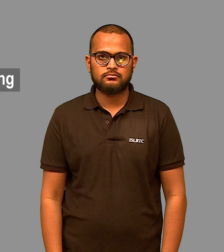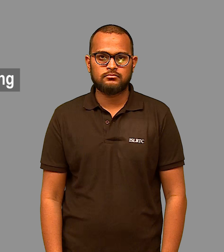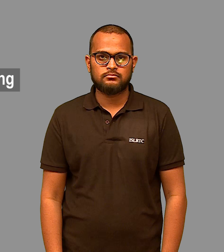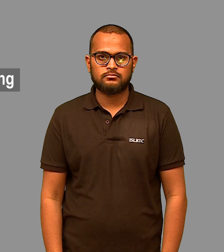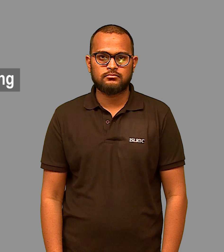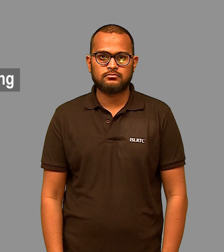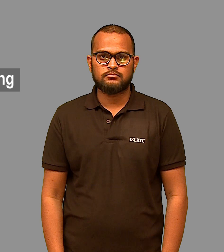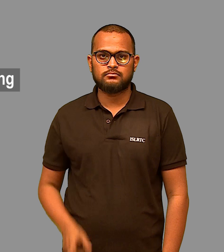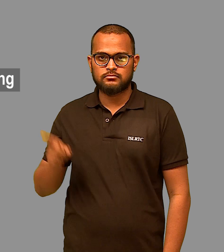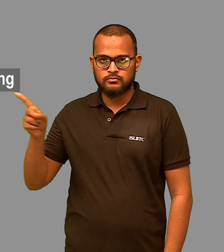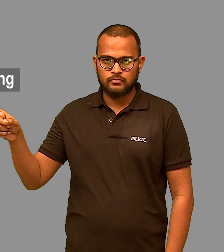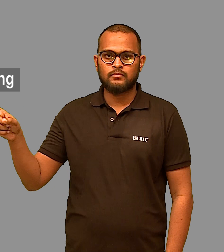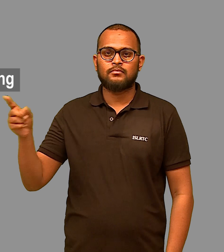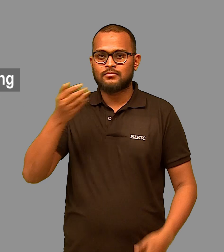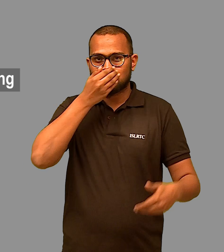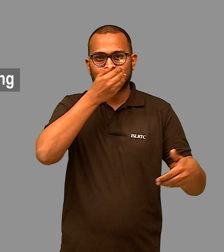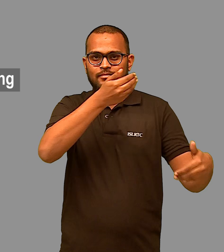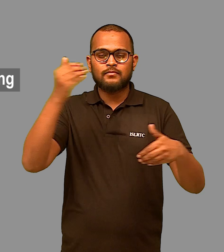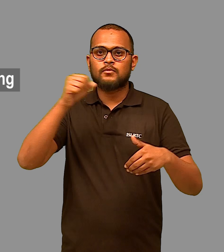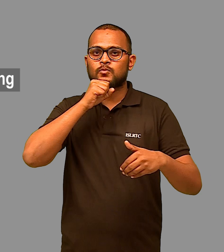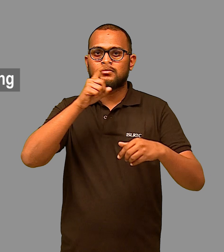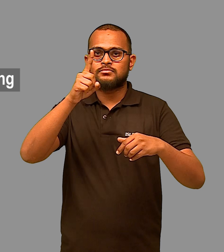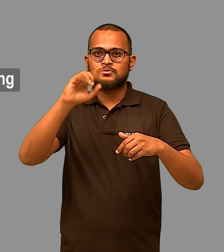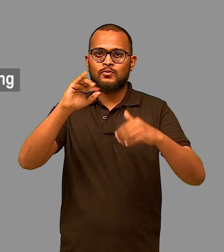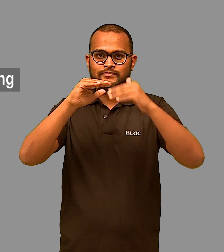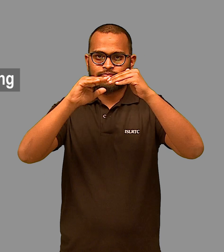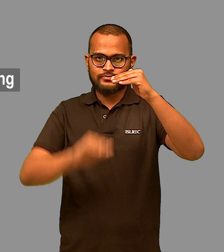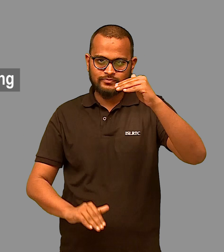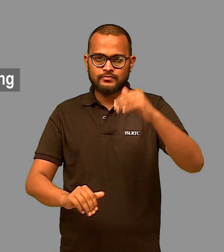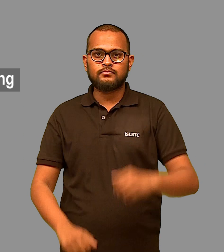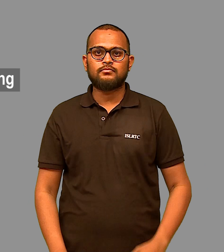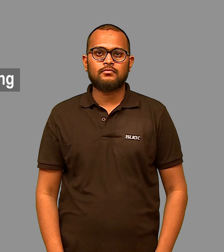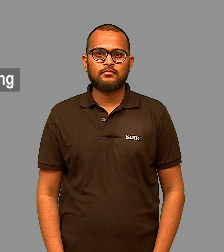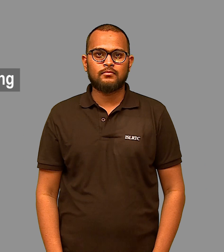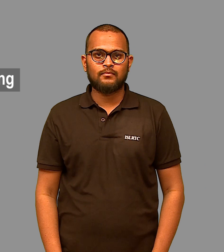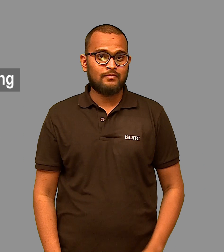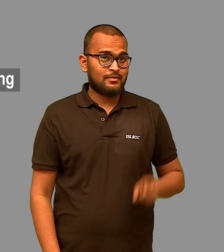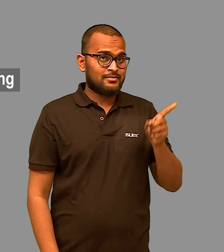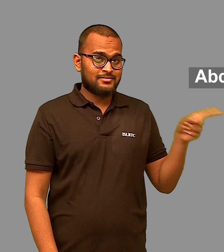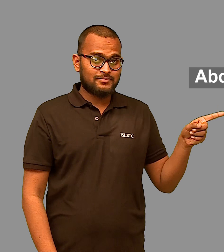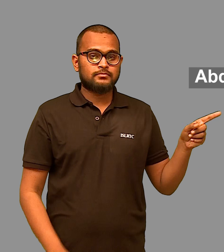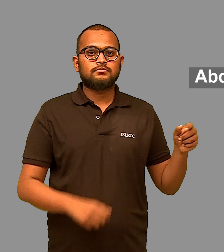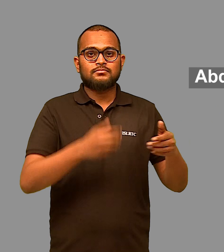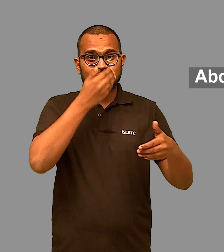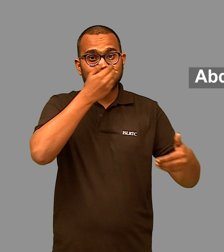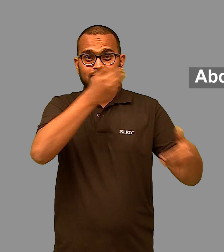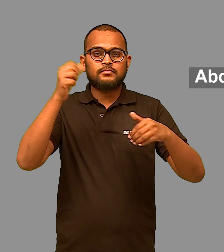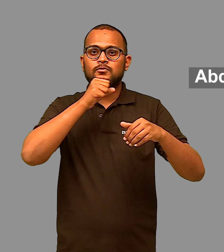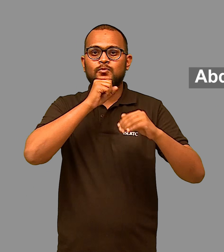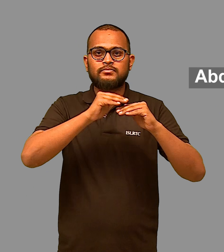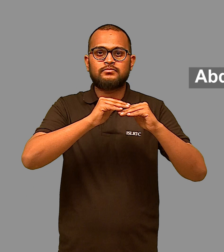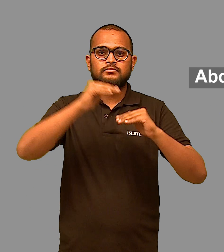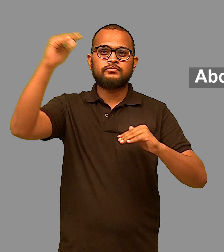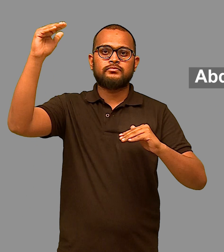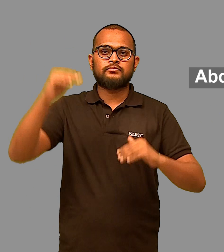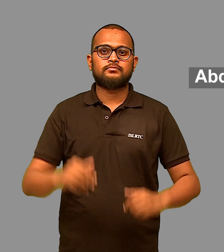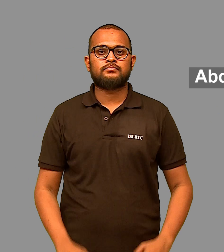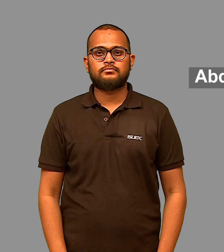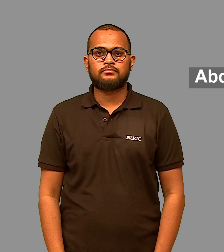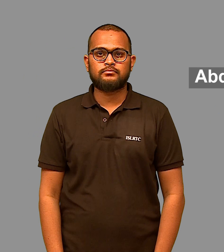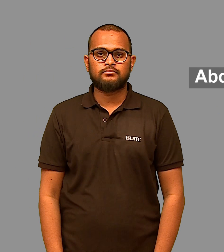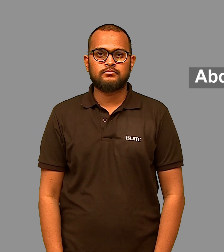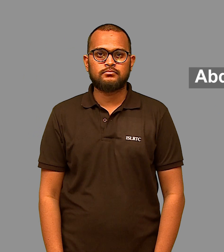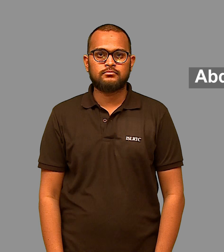Kidnapping & Abducting